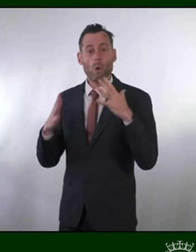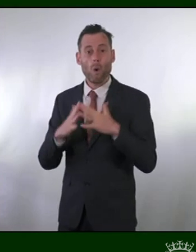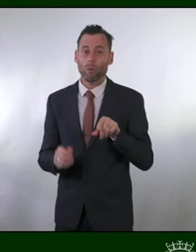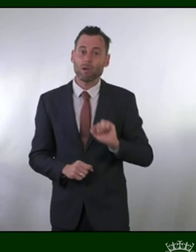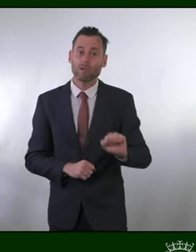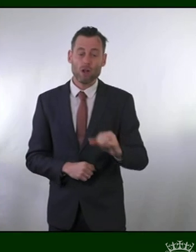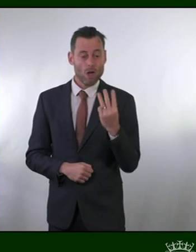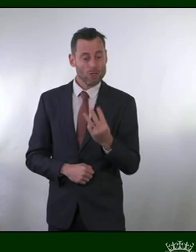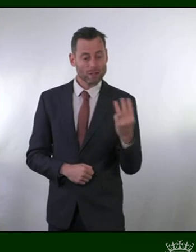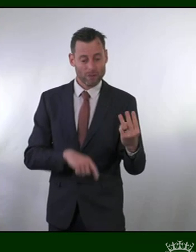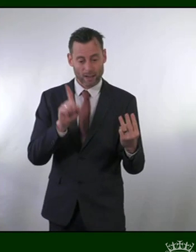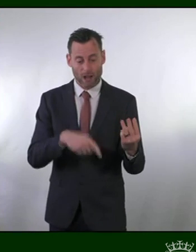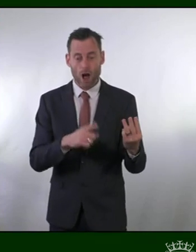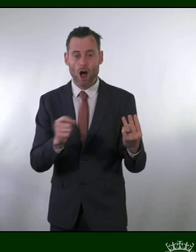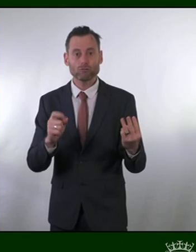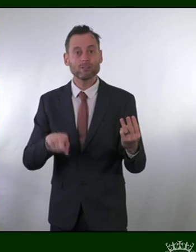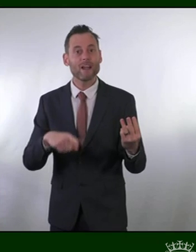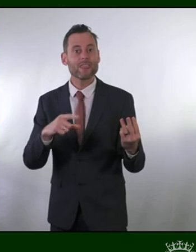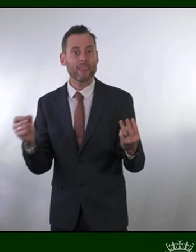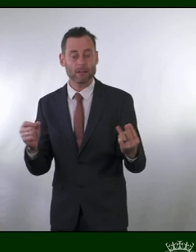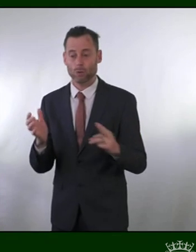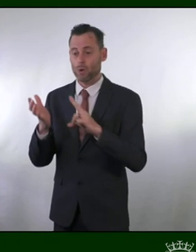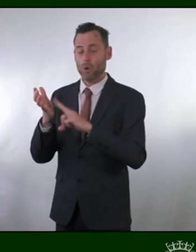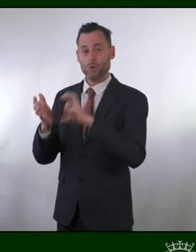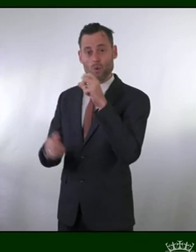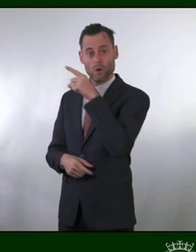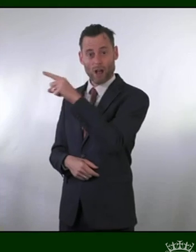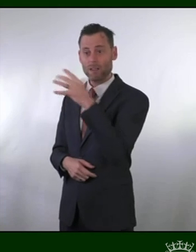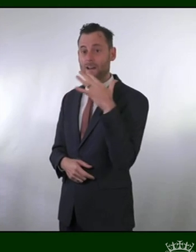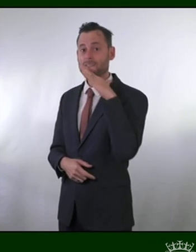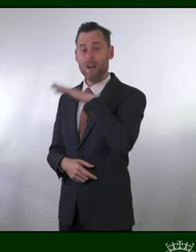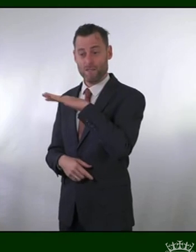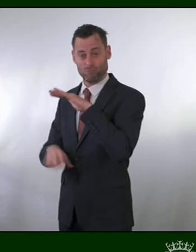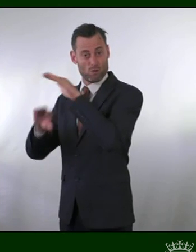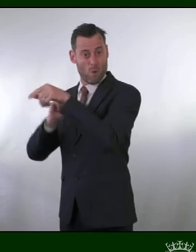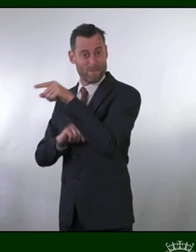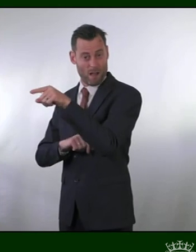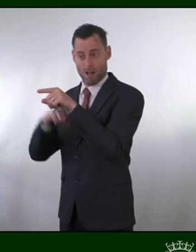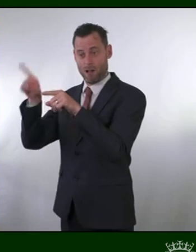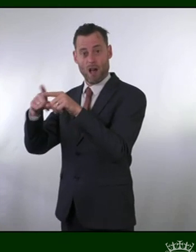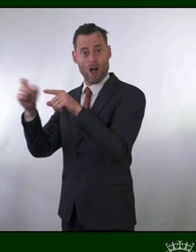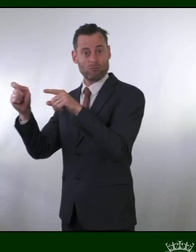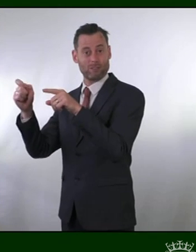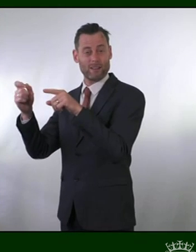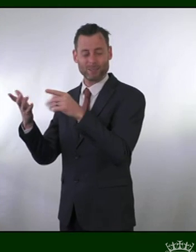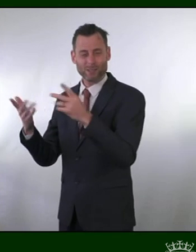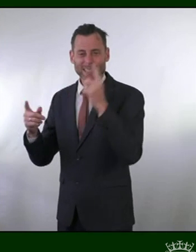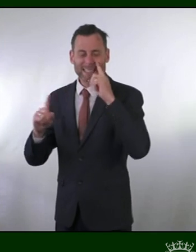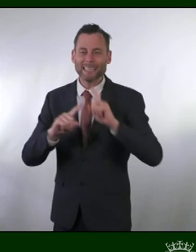There are 540 cases per 100,000 in Newcastle, alas, against 32 in North Norfolk.